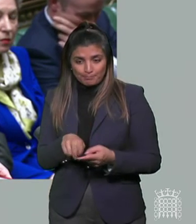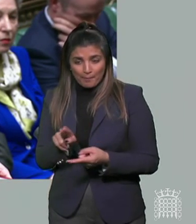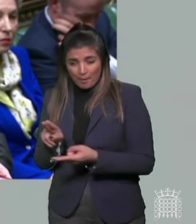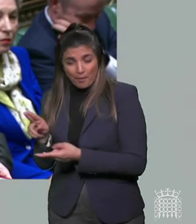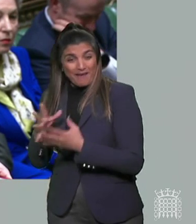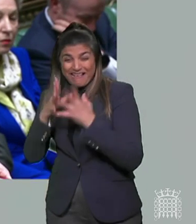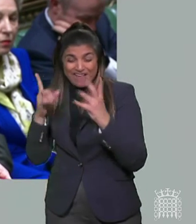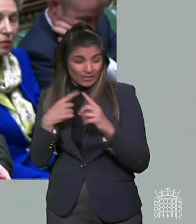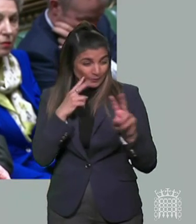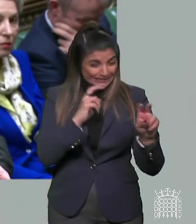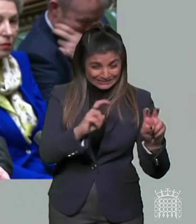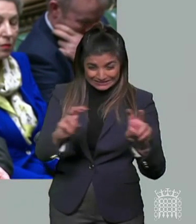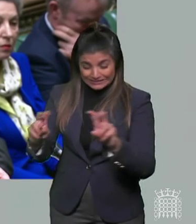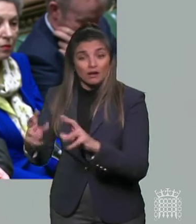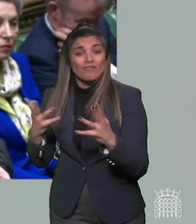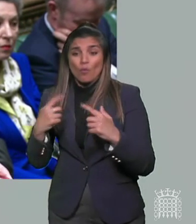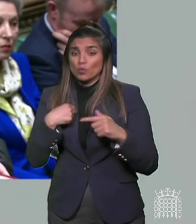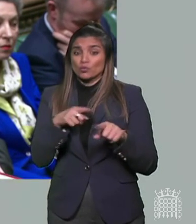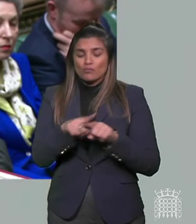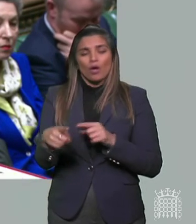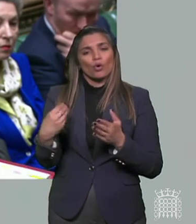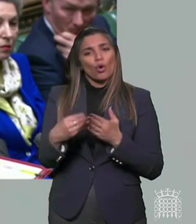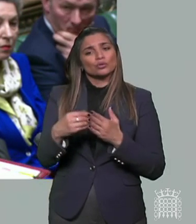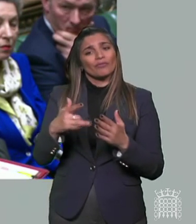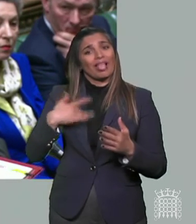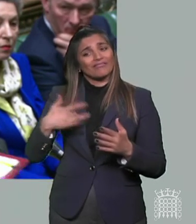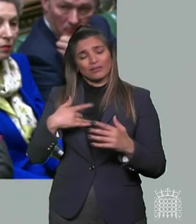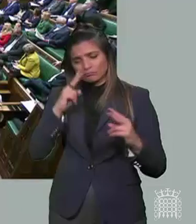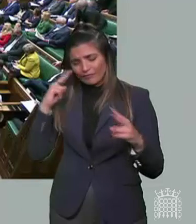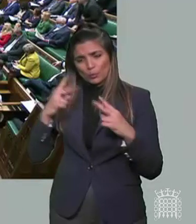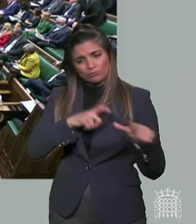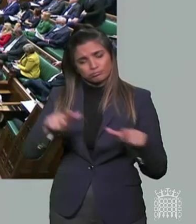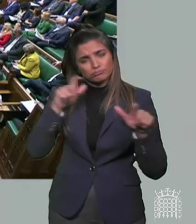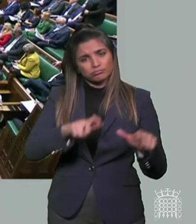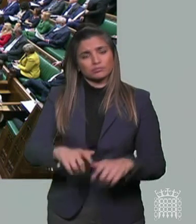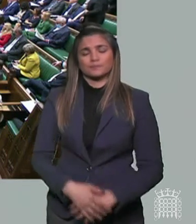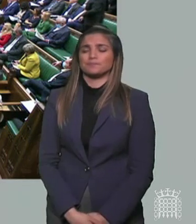We are doing everything we can, and of course we will keep those cost of living issues under constant and regular review.